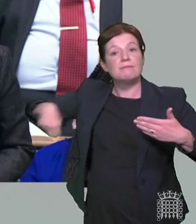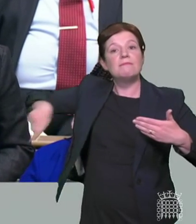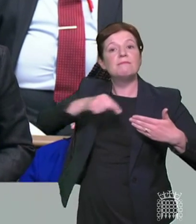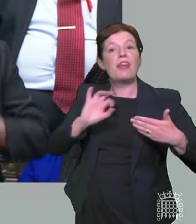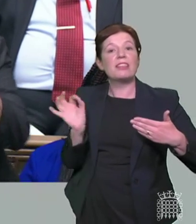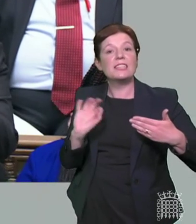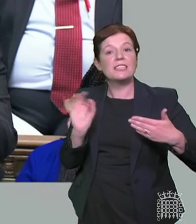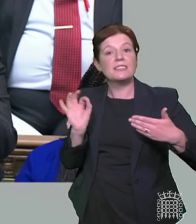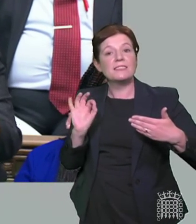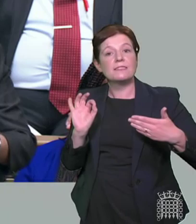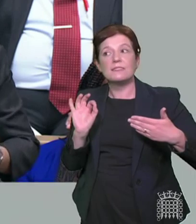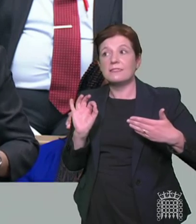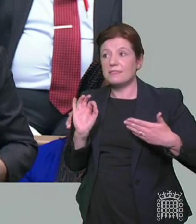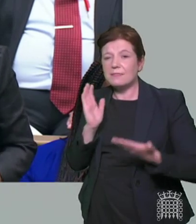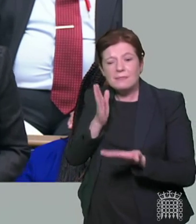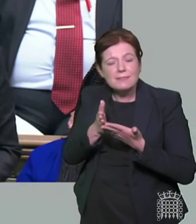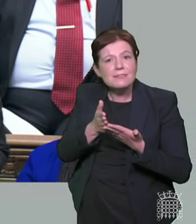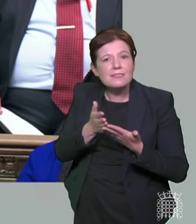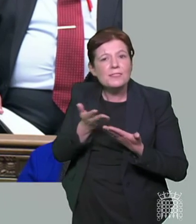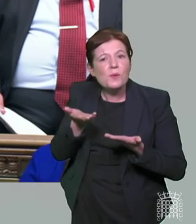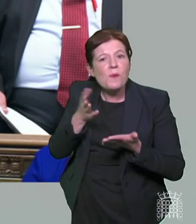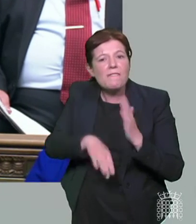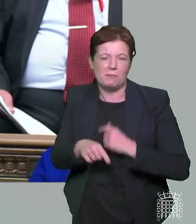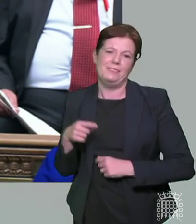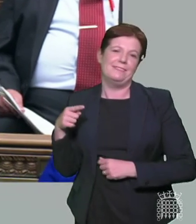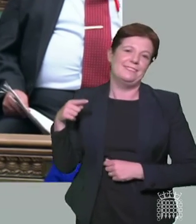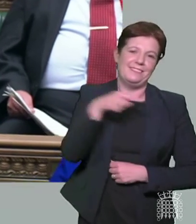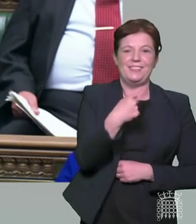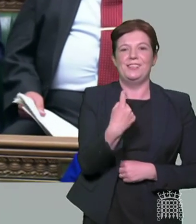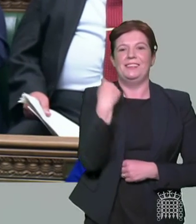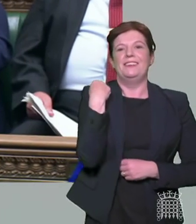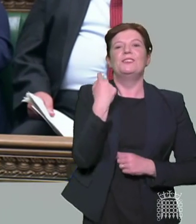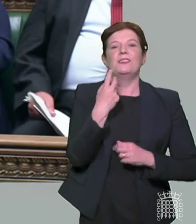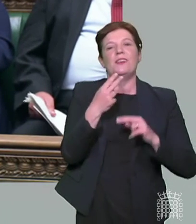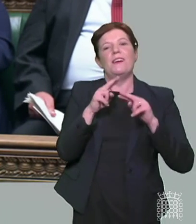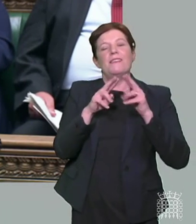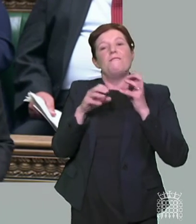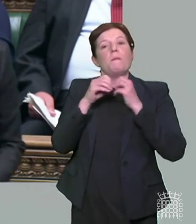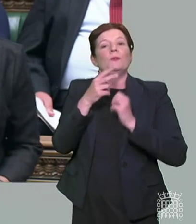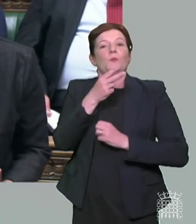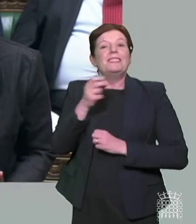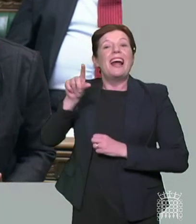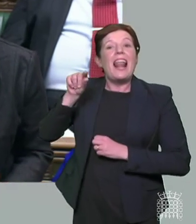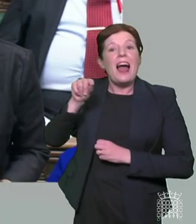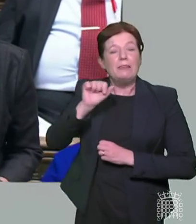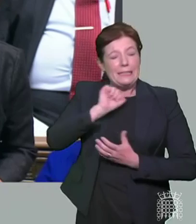of the electorate”.His words, Mr Speaker: The Daily Telegraph, 28 February 2011.